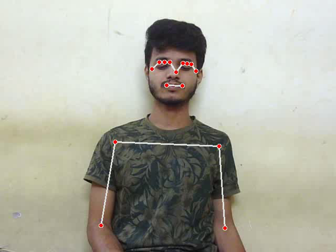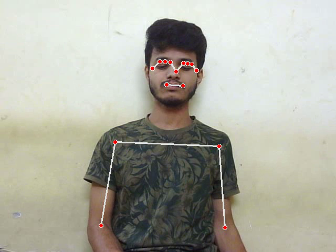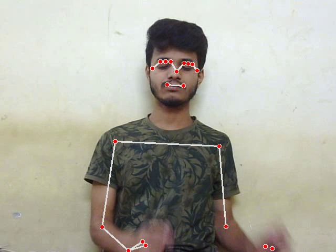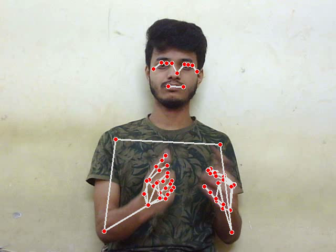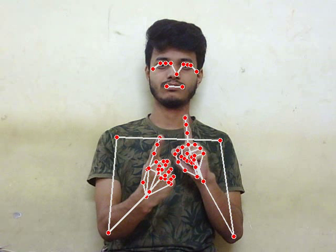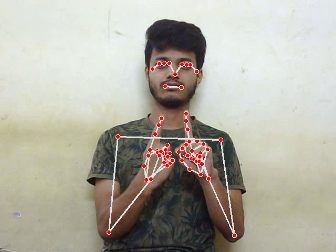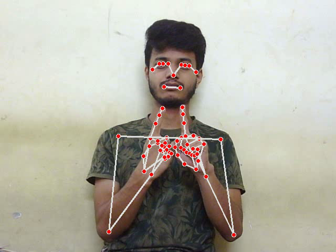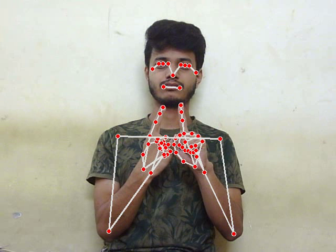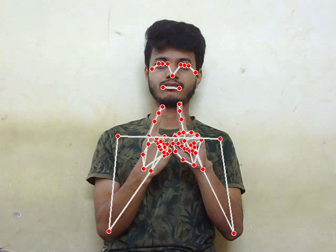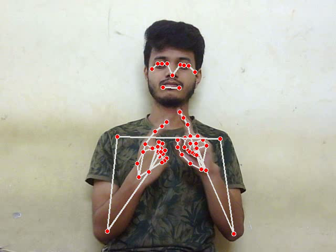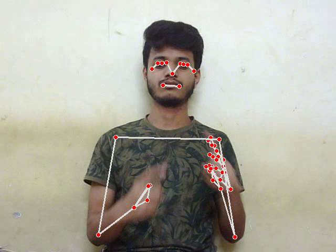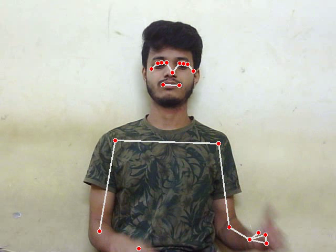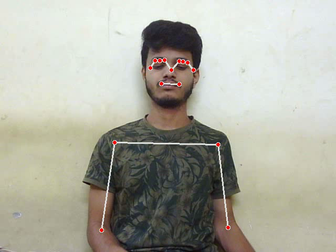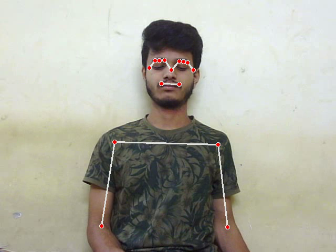meet